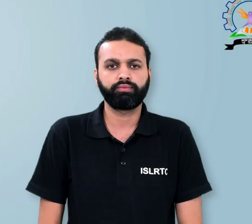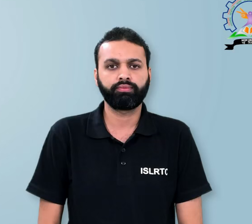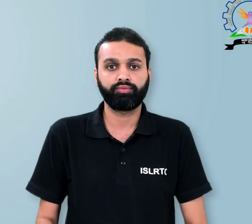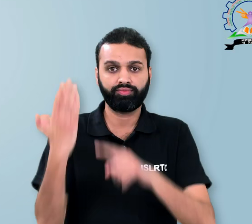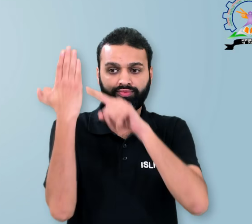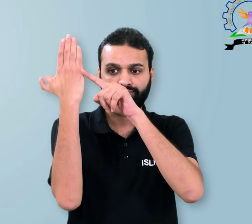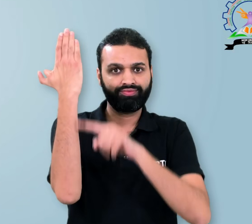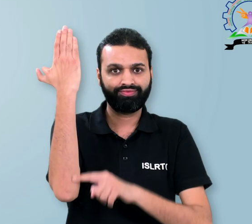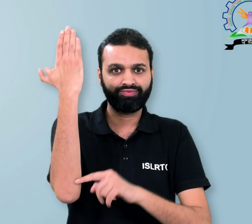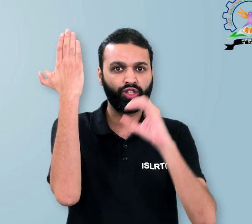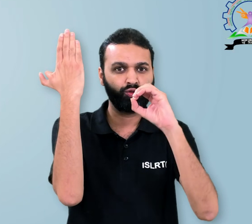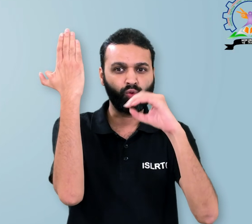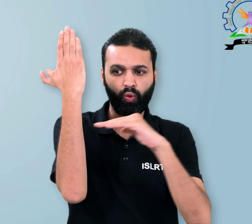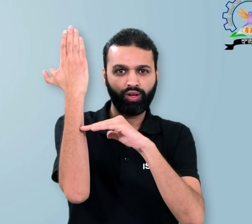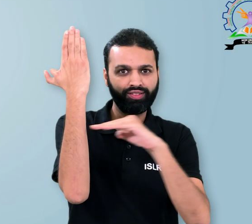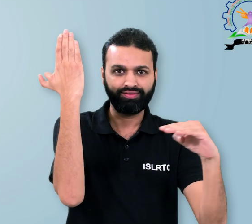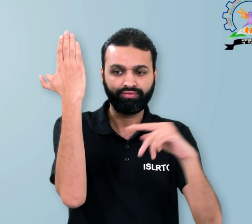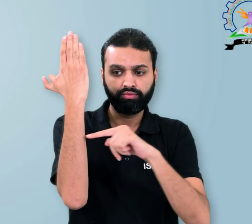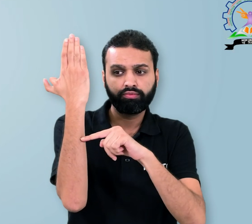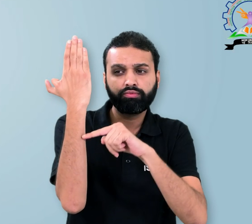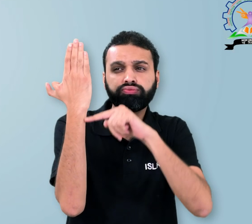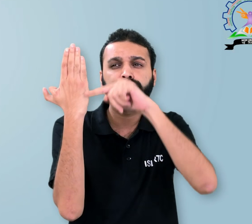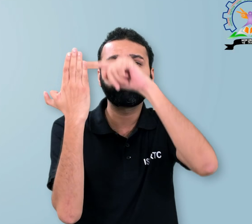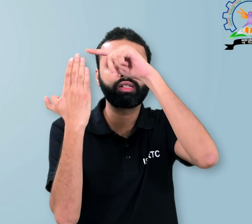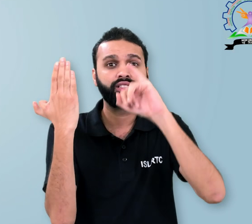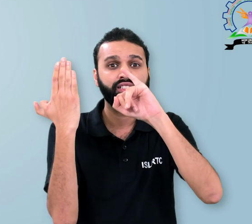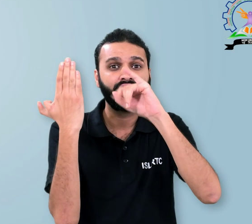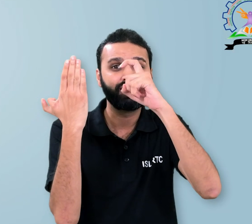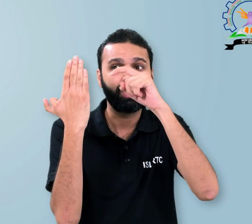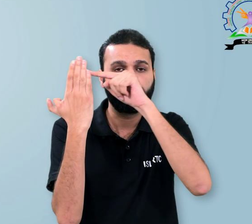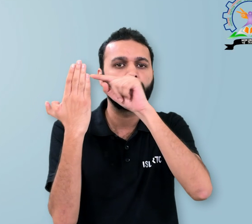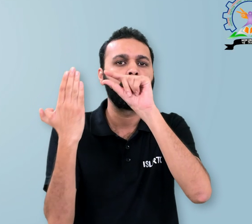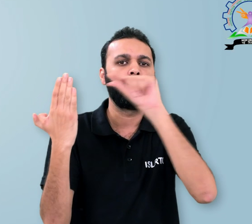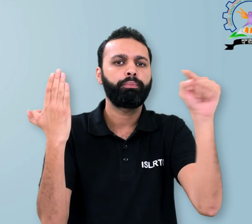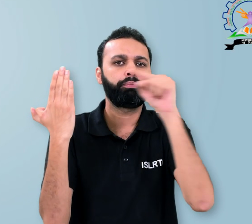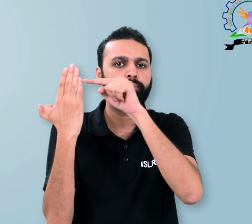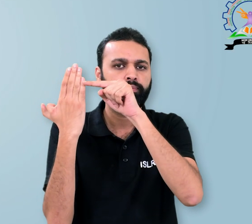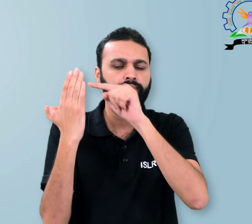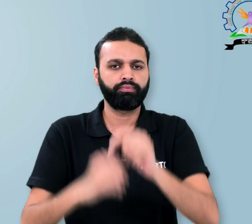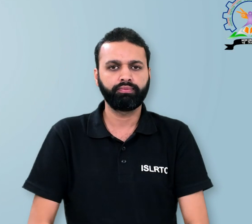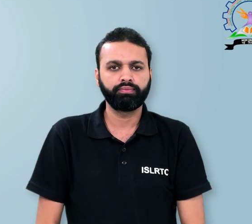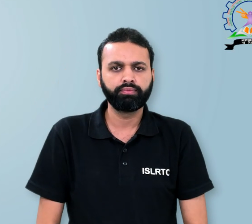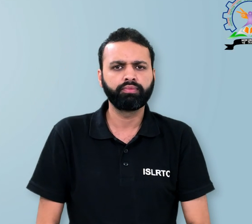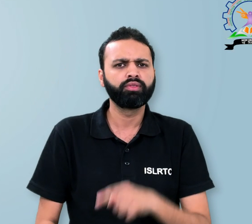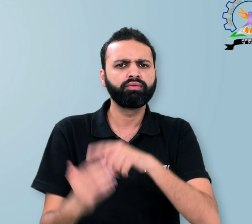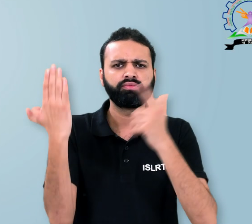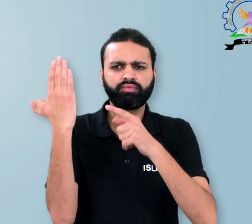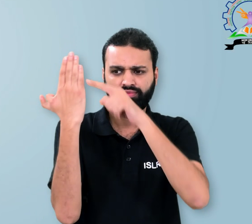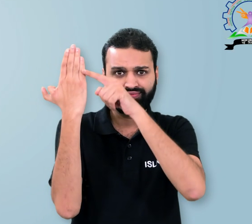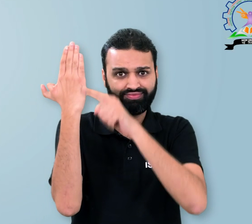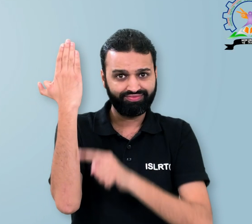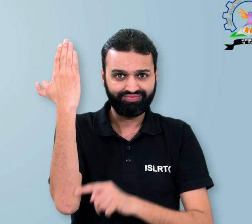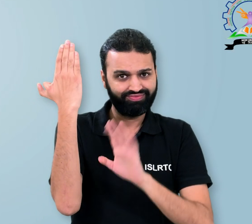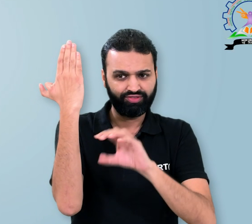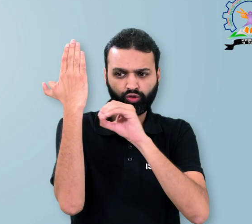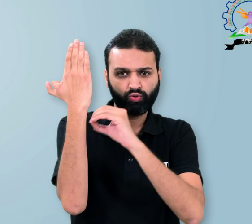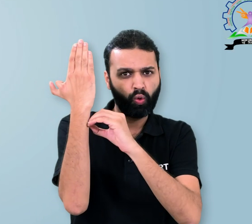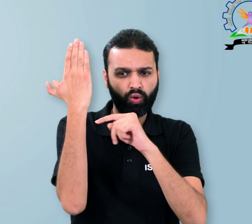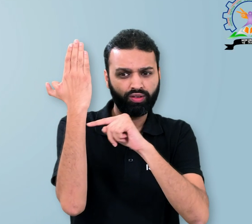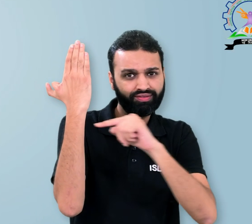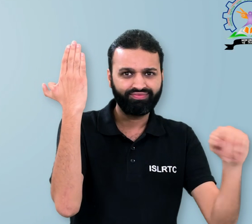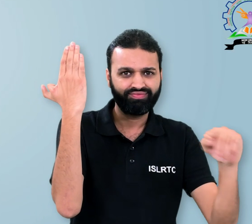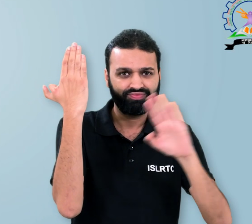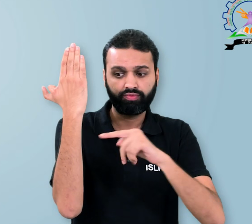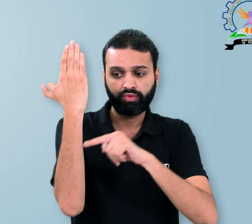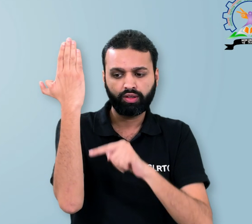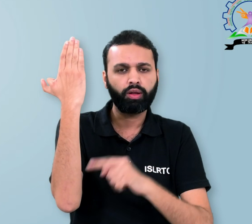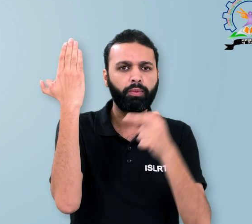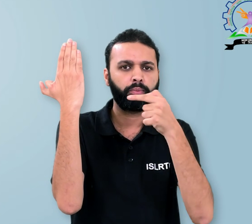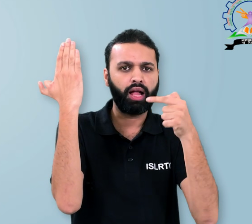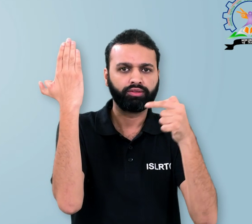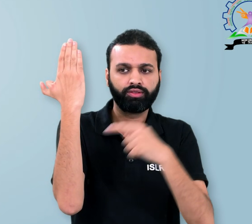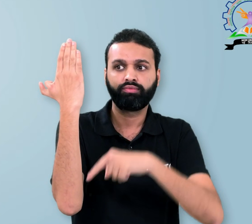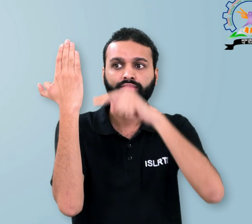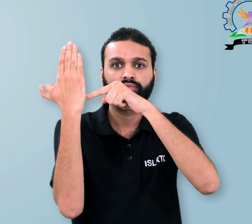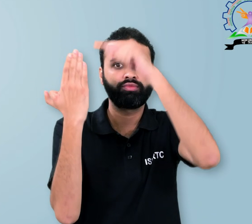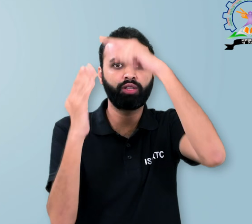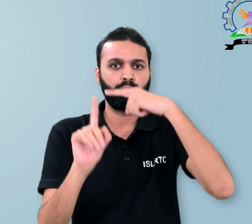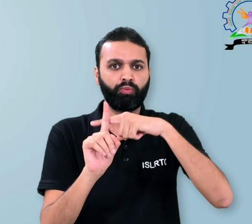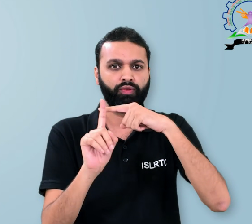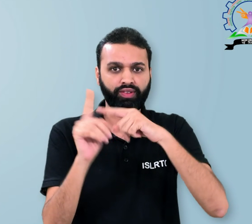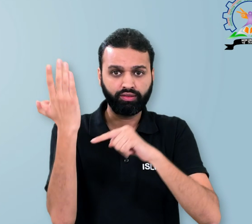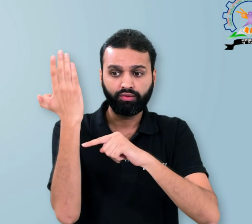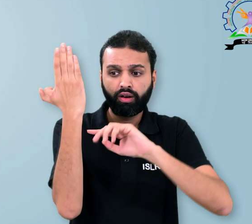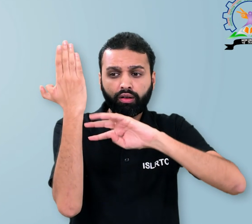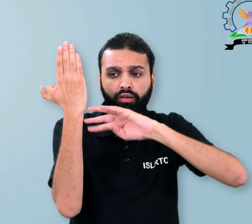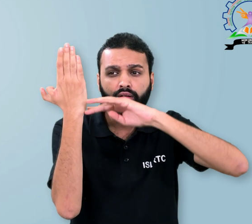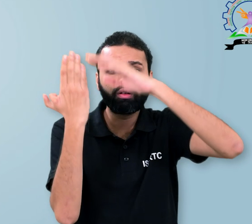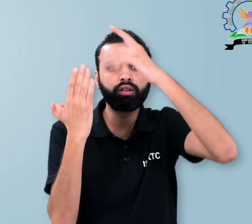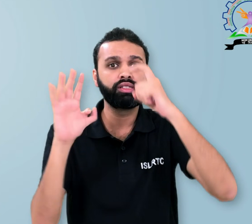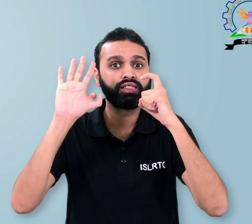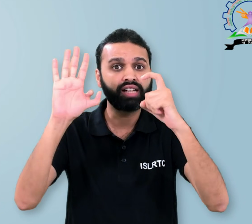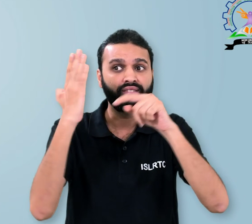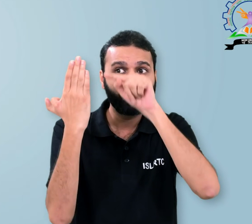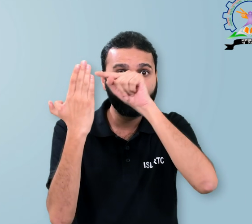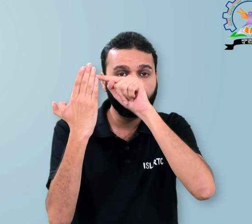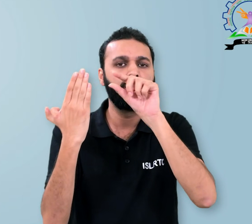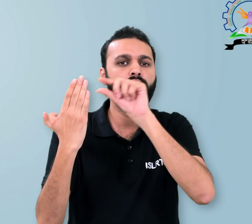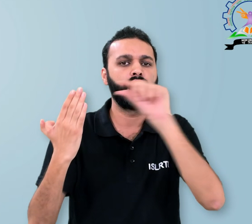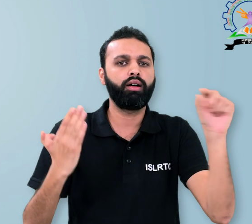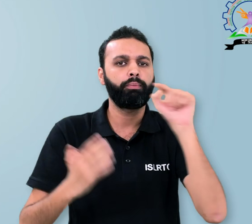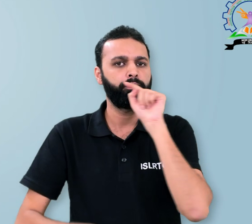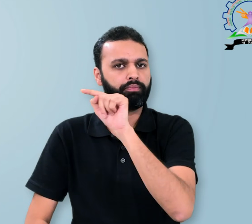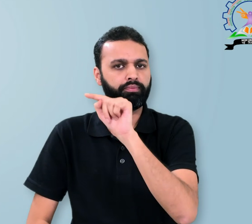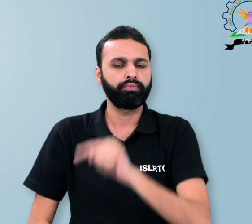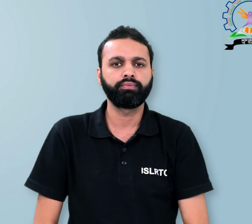Hecto- Hecto- is a prefix that denotes one hundred (100) times the base unit. Example: 1 hectometer (hm) = 100 meters (m).